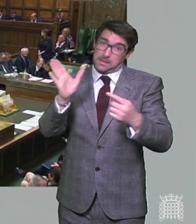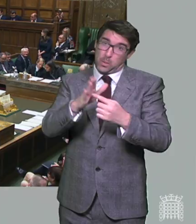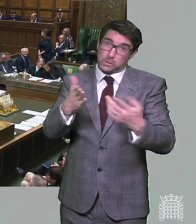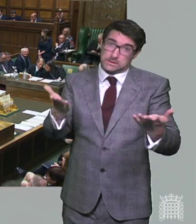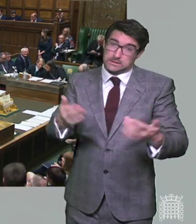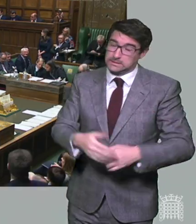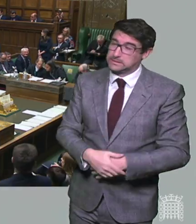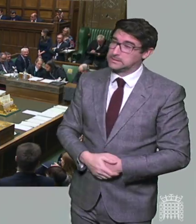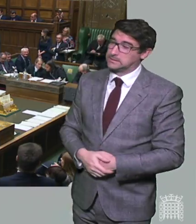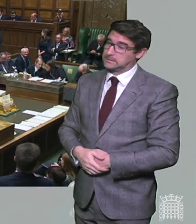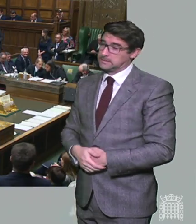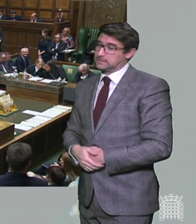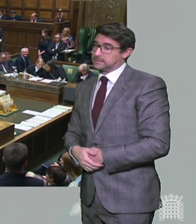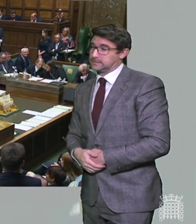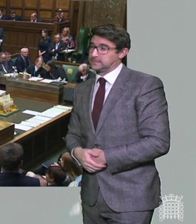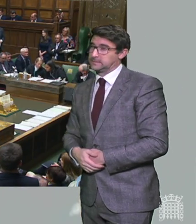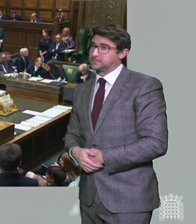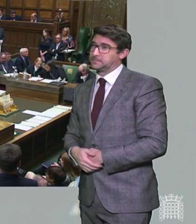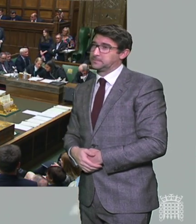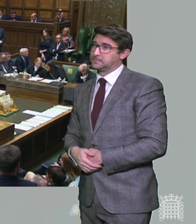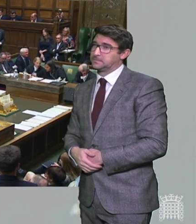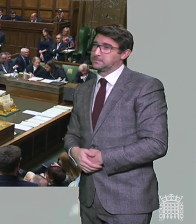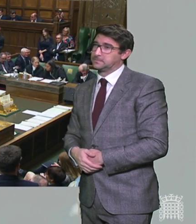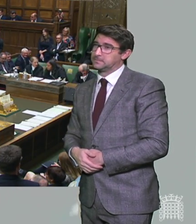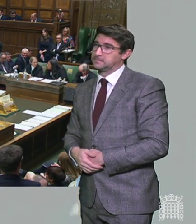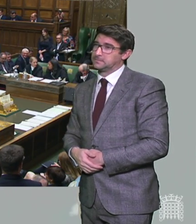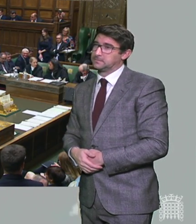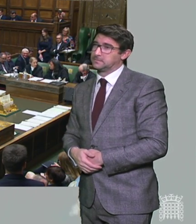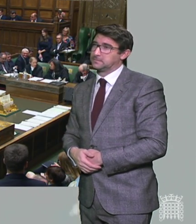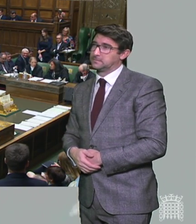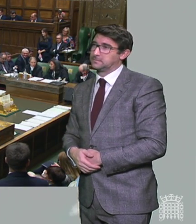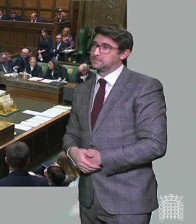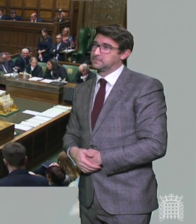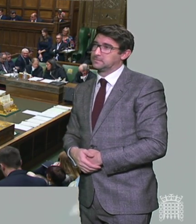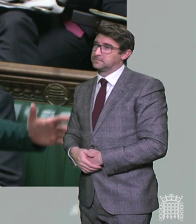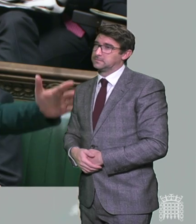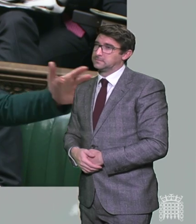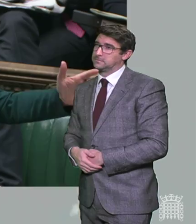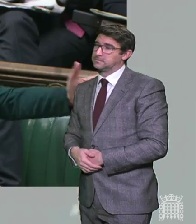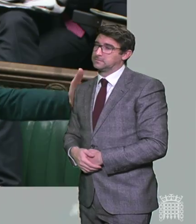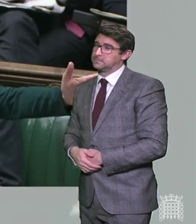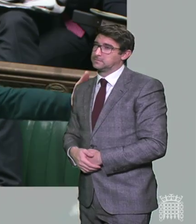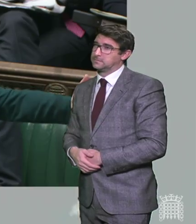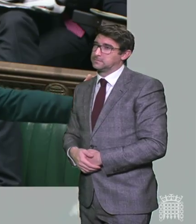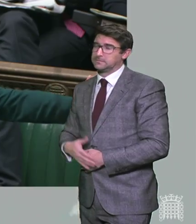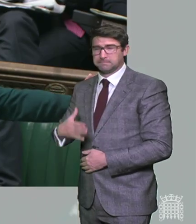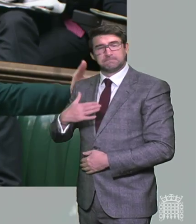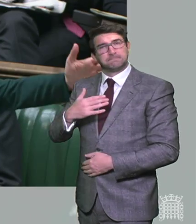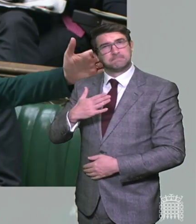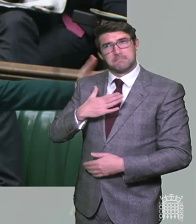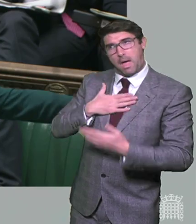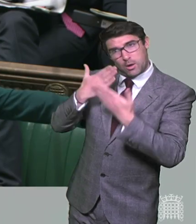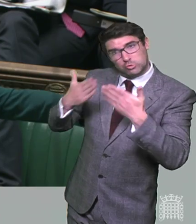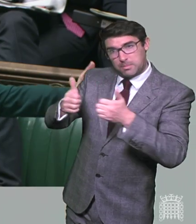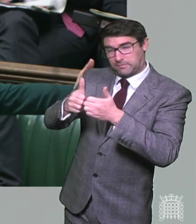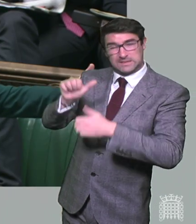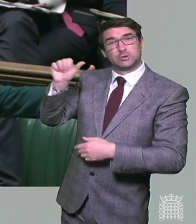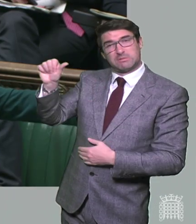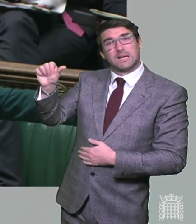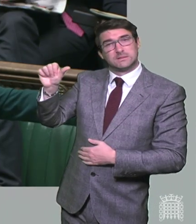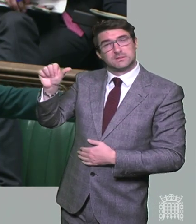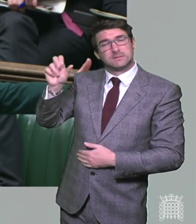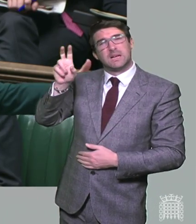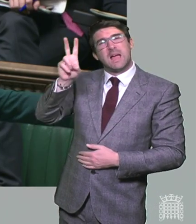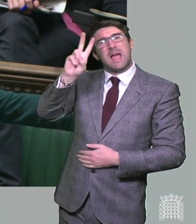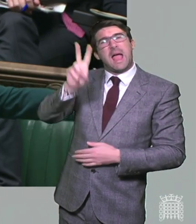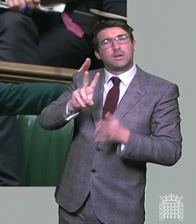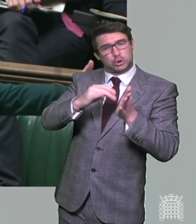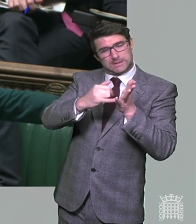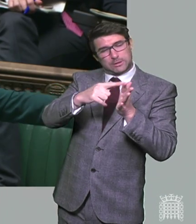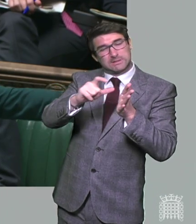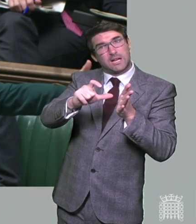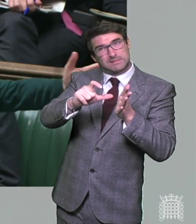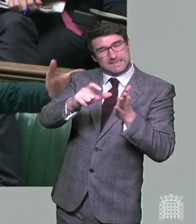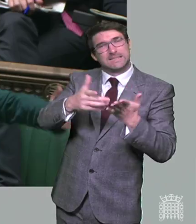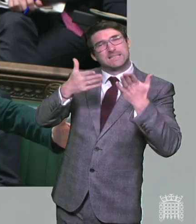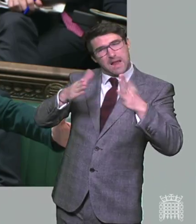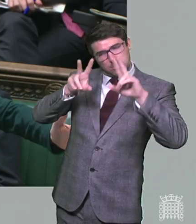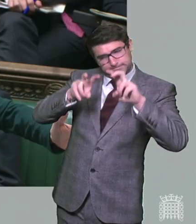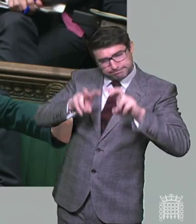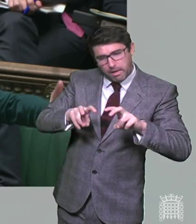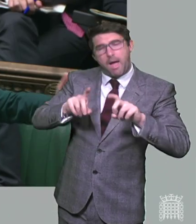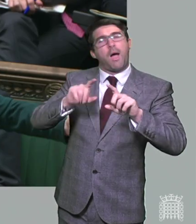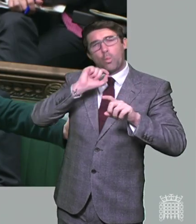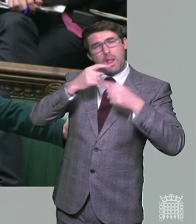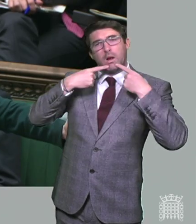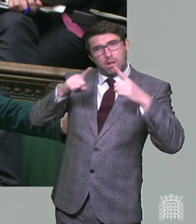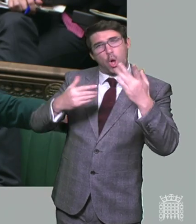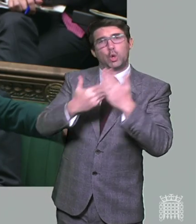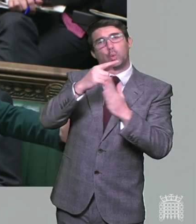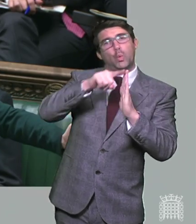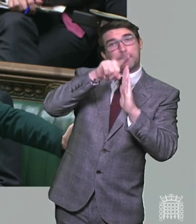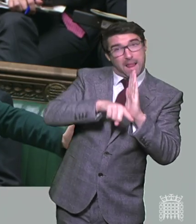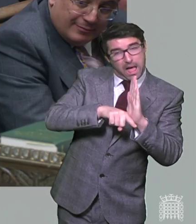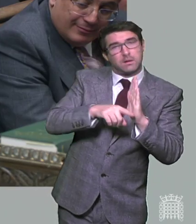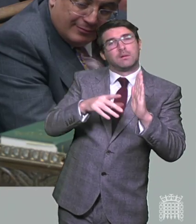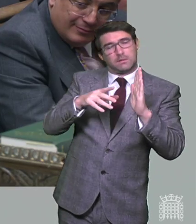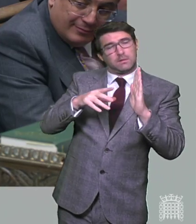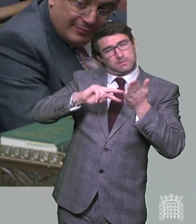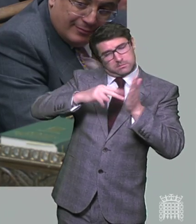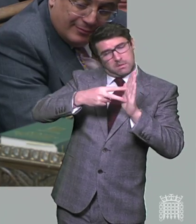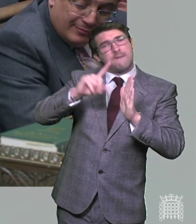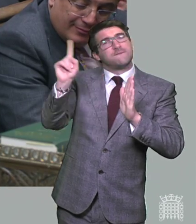My honourable Friend is absolutely right, and I know that the Energy Secretary is working on a plan to help companies and individuals use energy more efficiently.